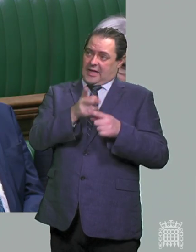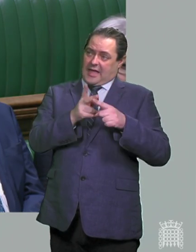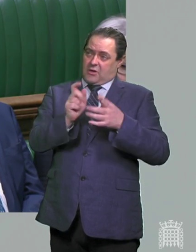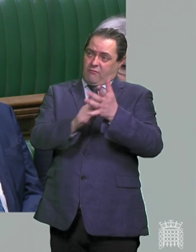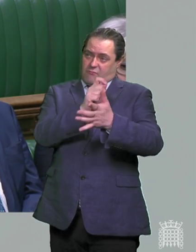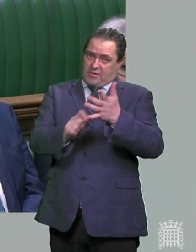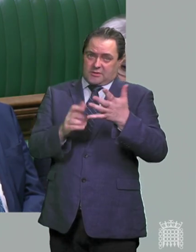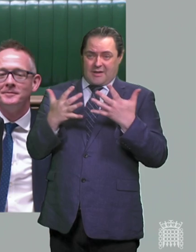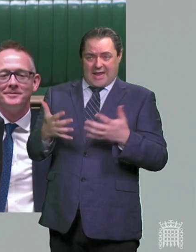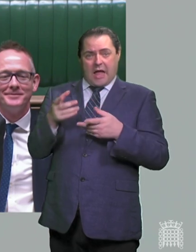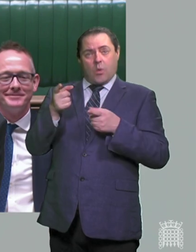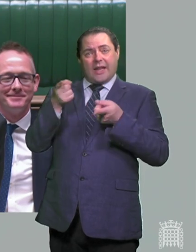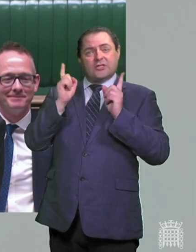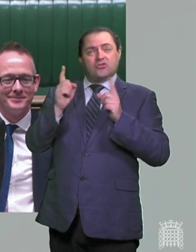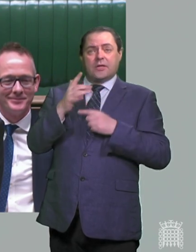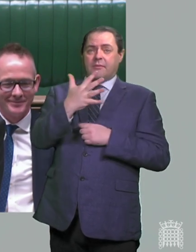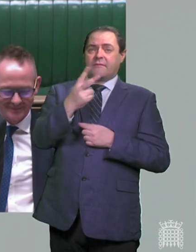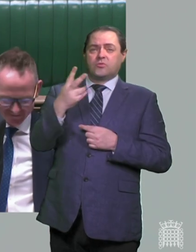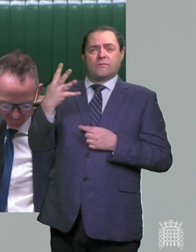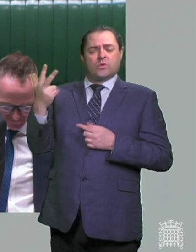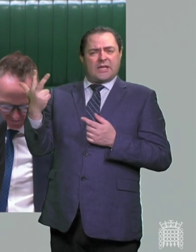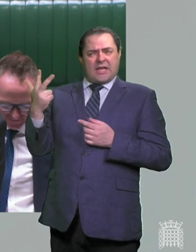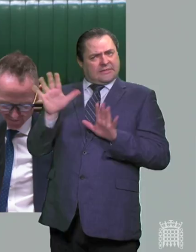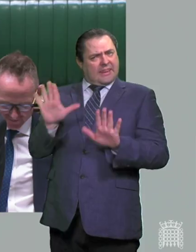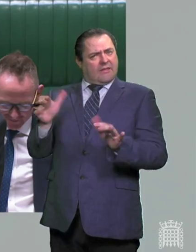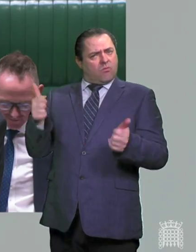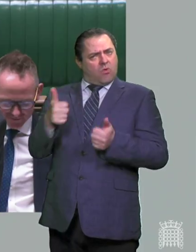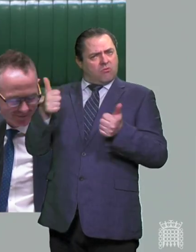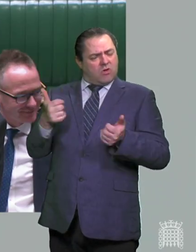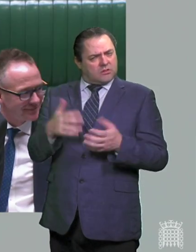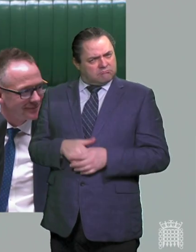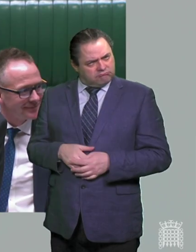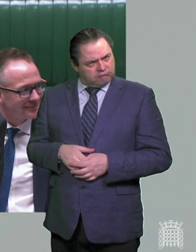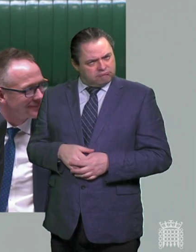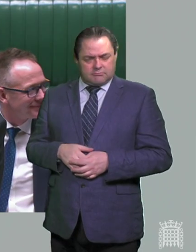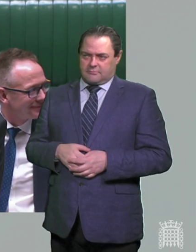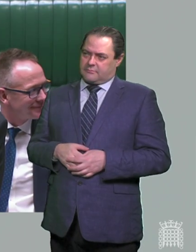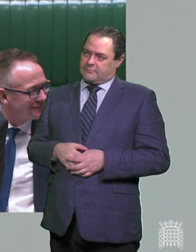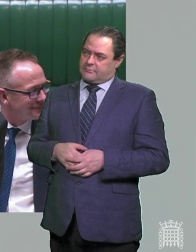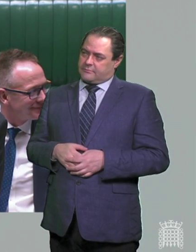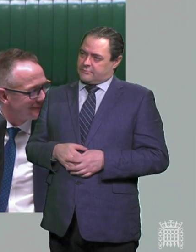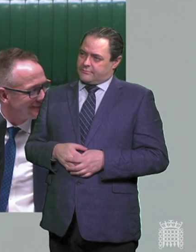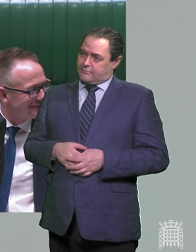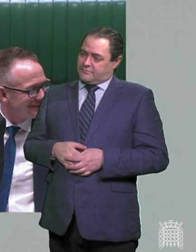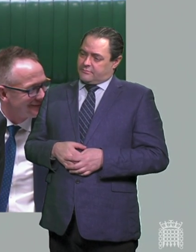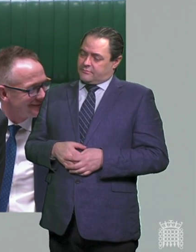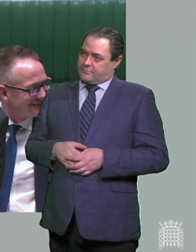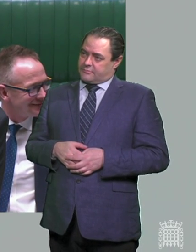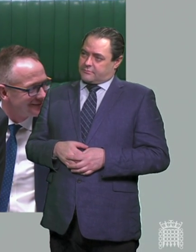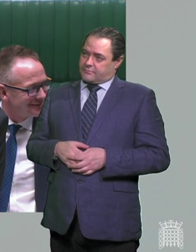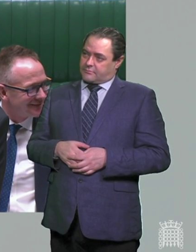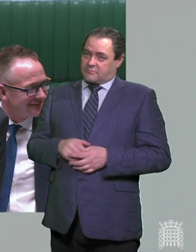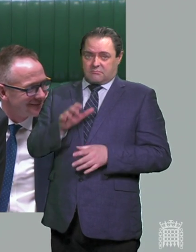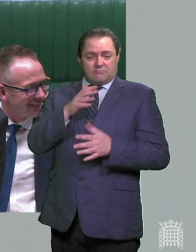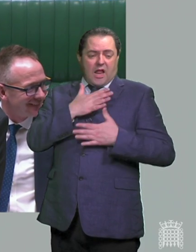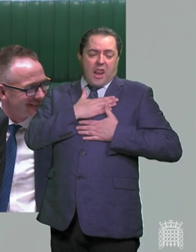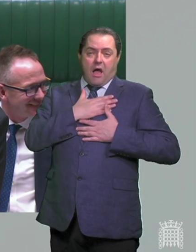The result of the leadership election was 52% to 48%, and suddenly he is very happy with it.